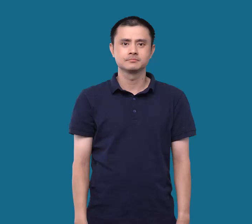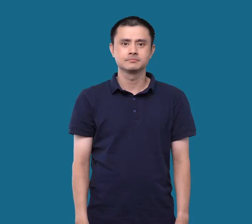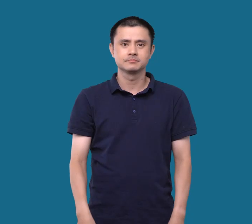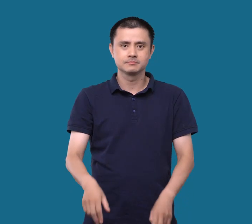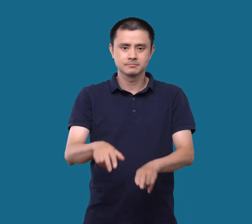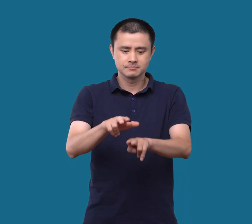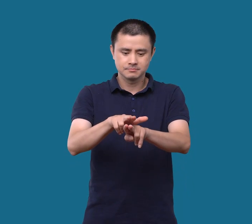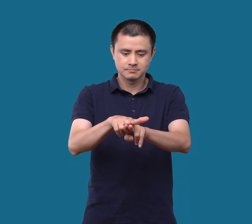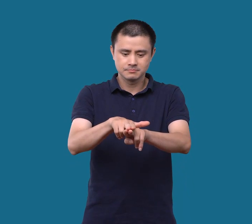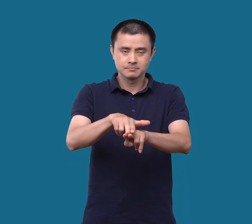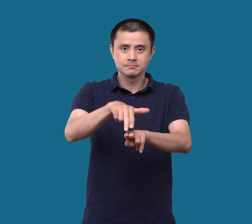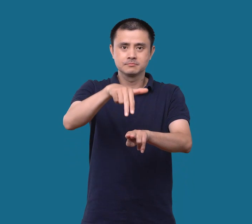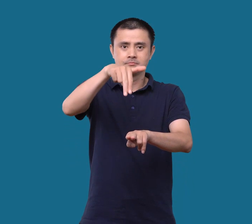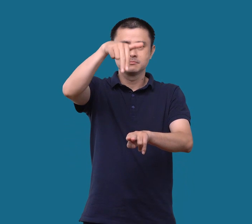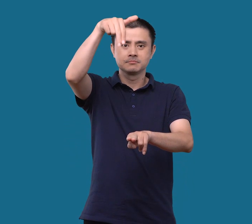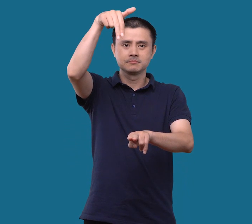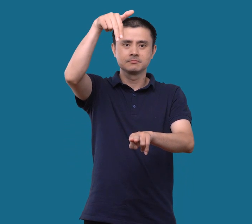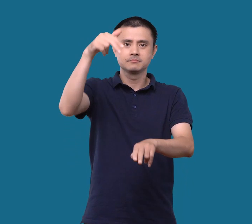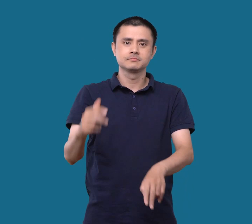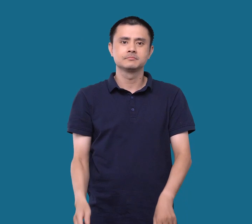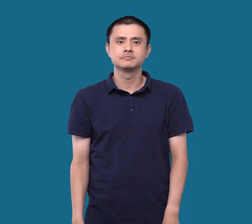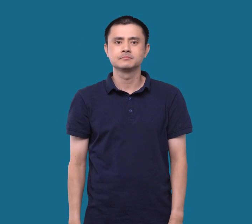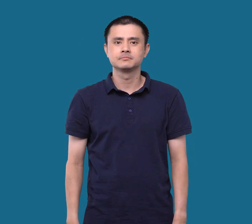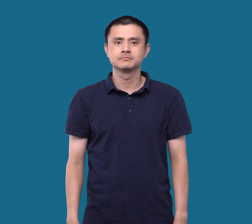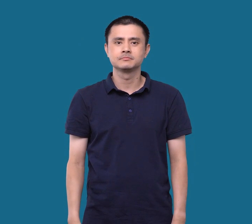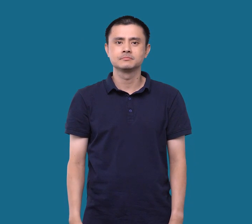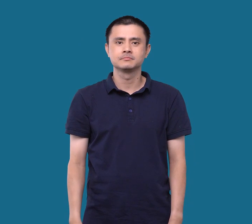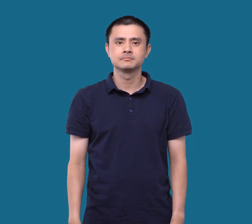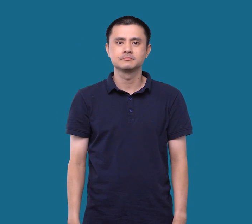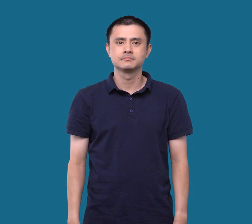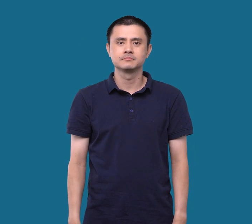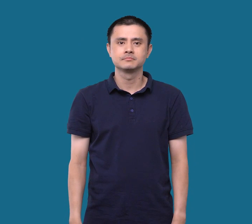linh hồn